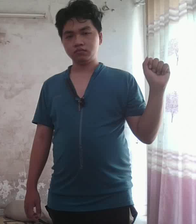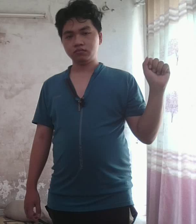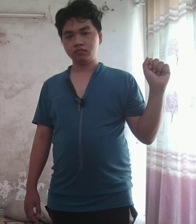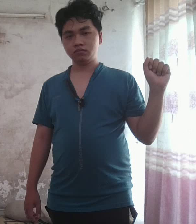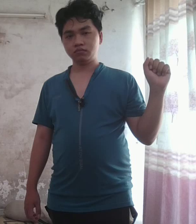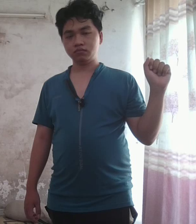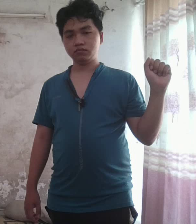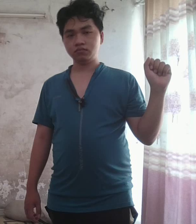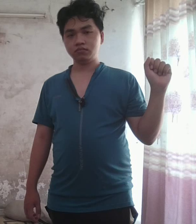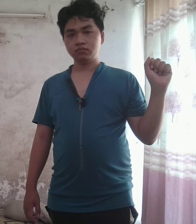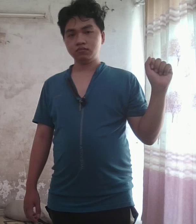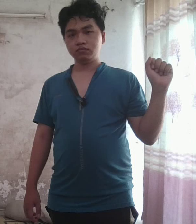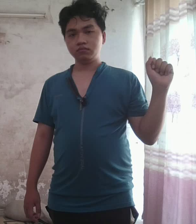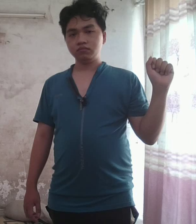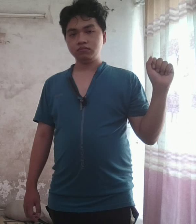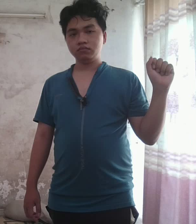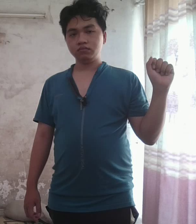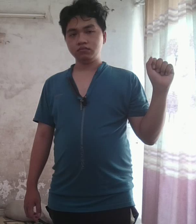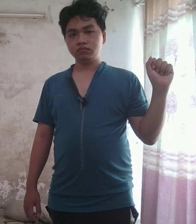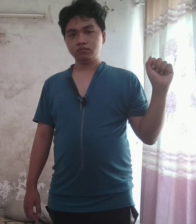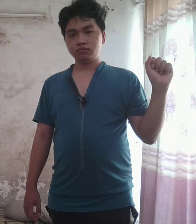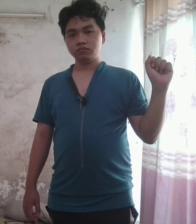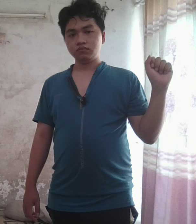a